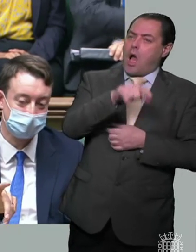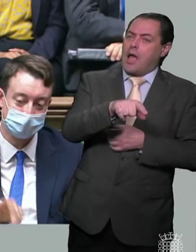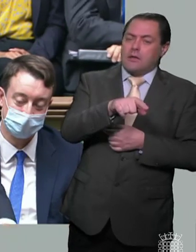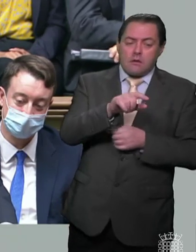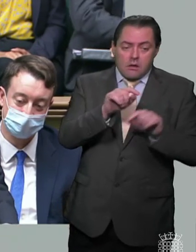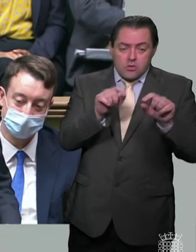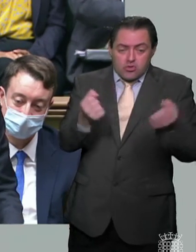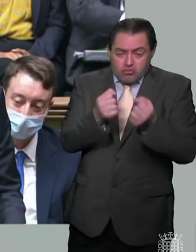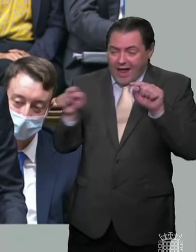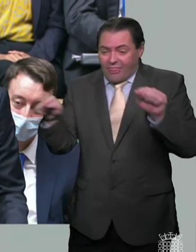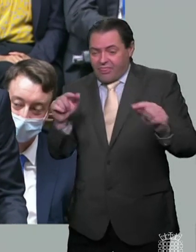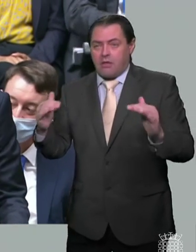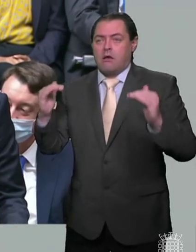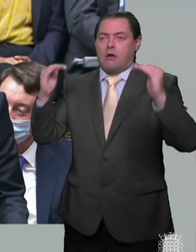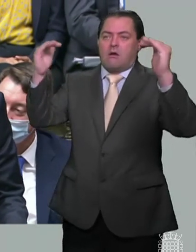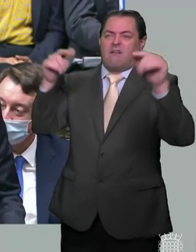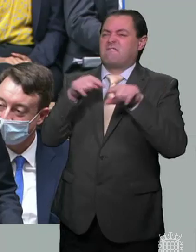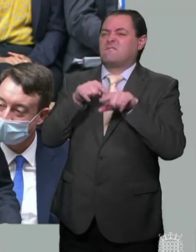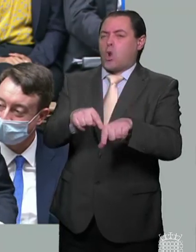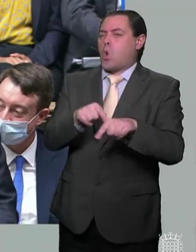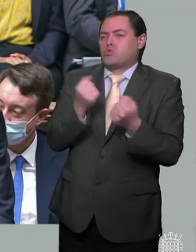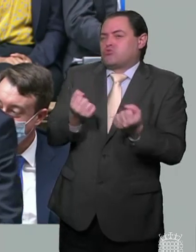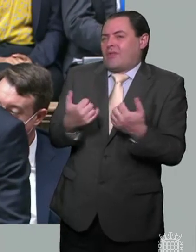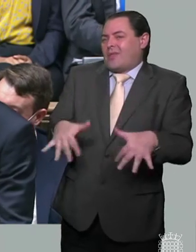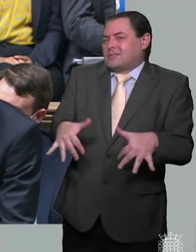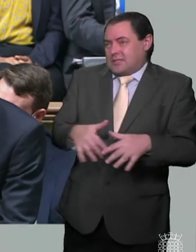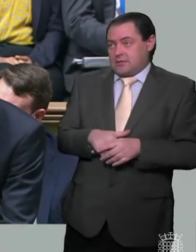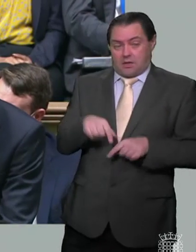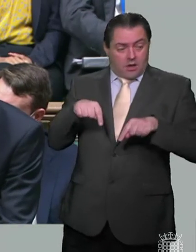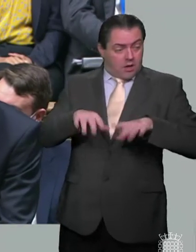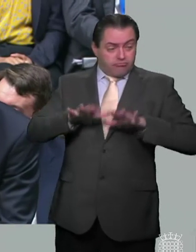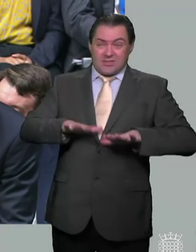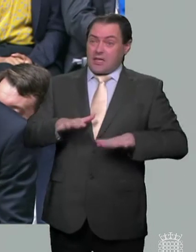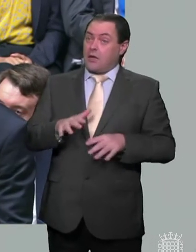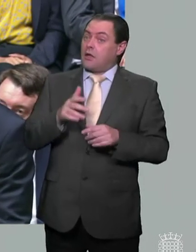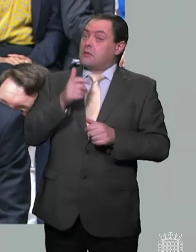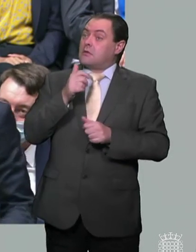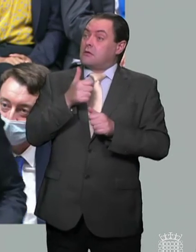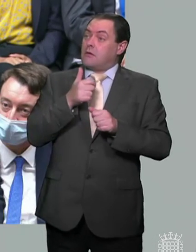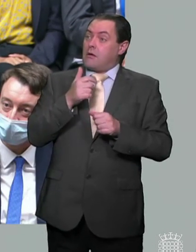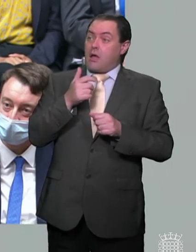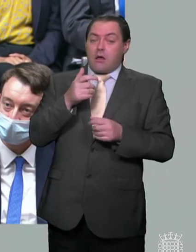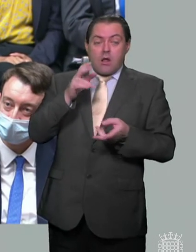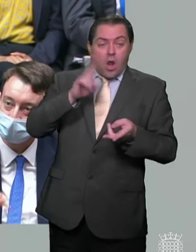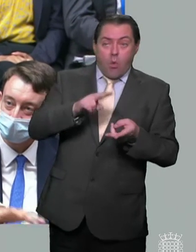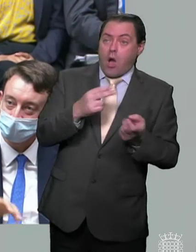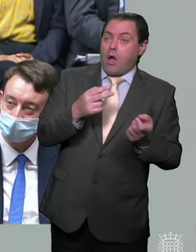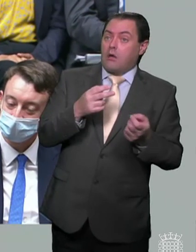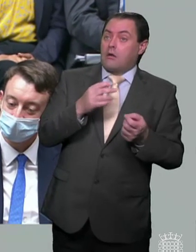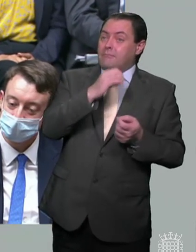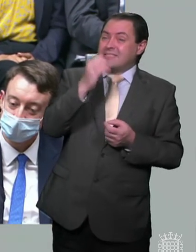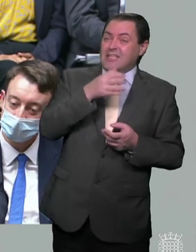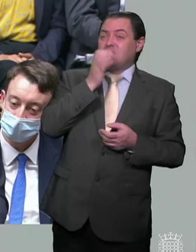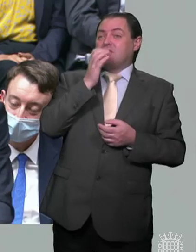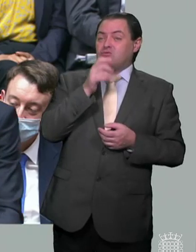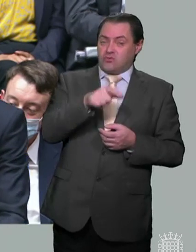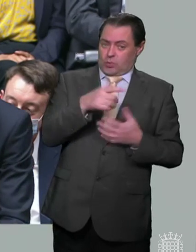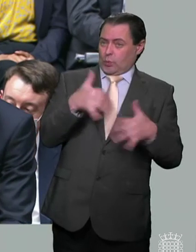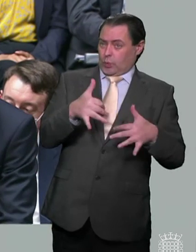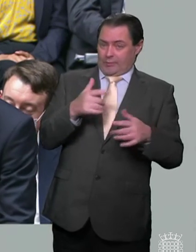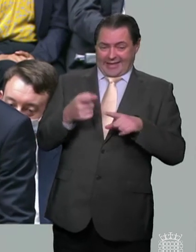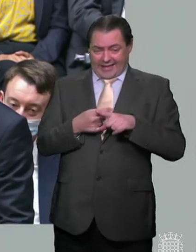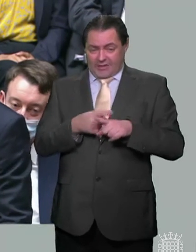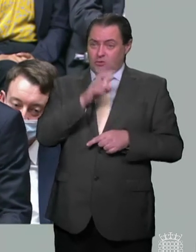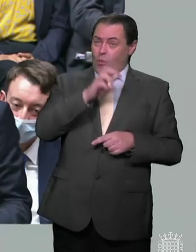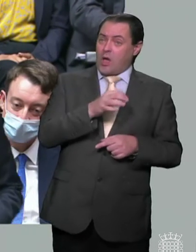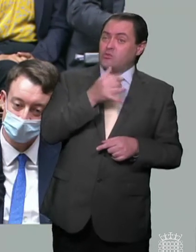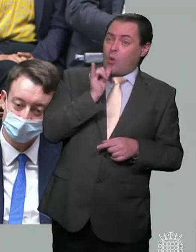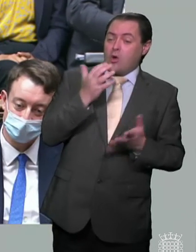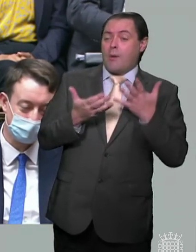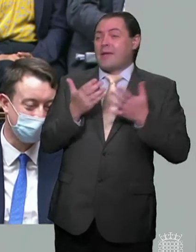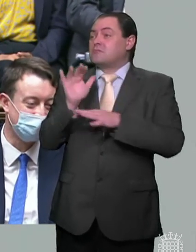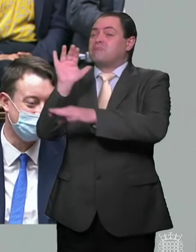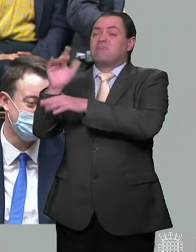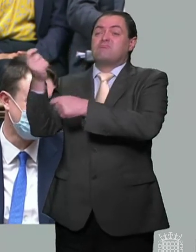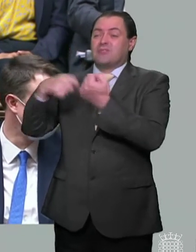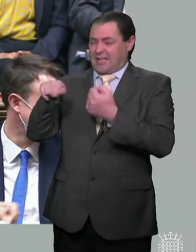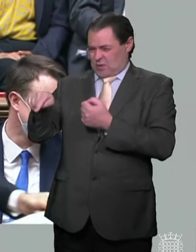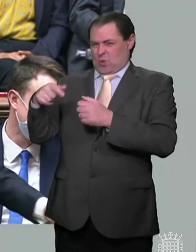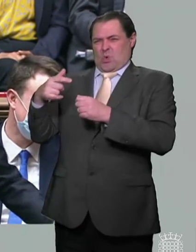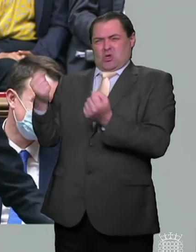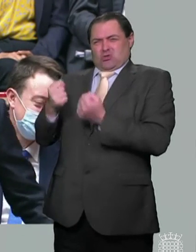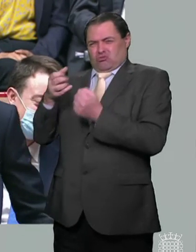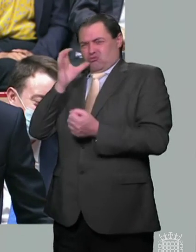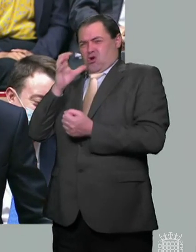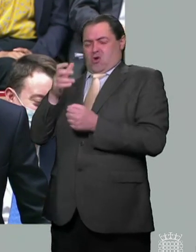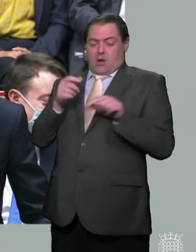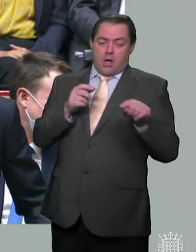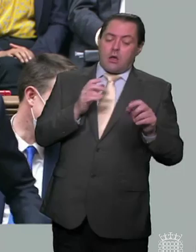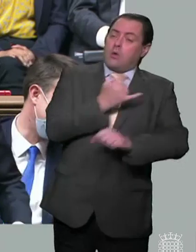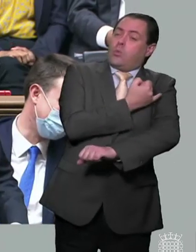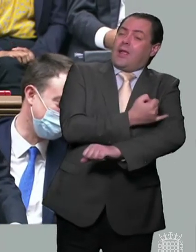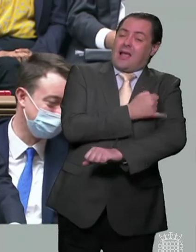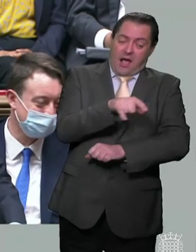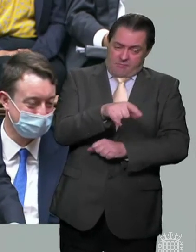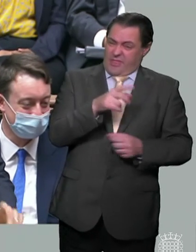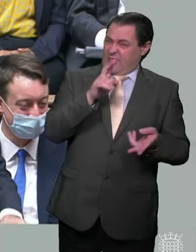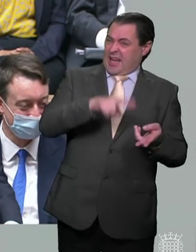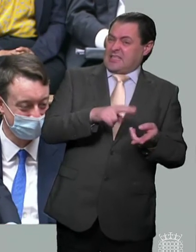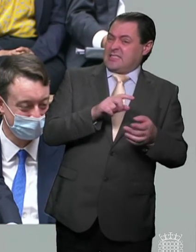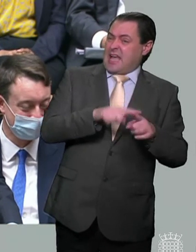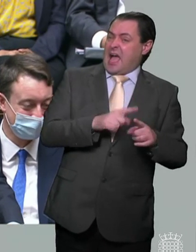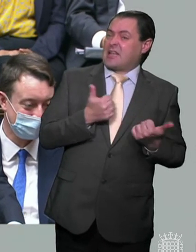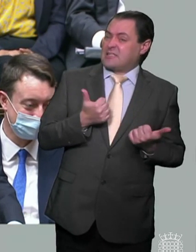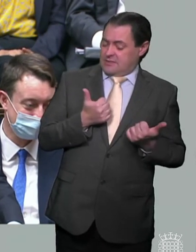Because growing conditions in the UK typically favour lower-strength and sparkling wines, this means English and Welsh wines, compared with stronger imported wines, will now pay less.